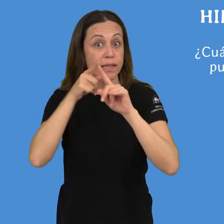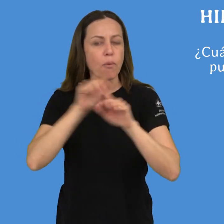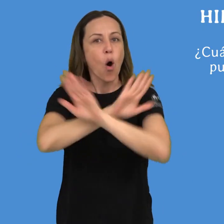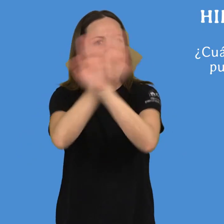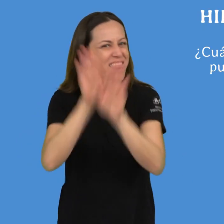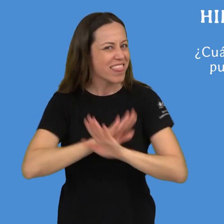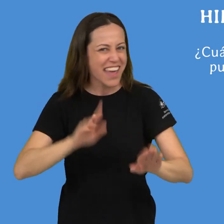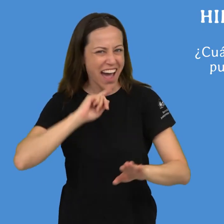resultado